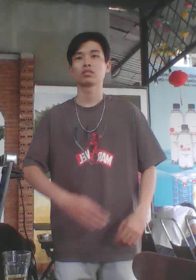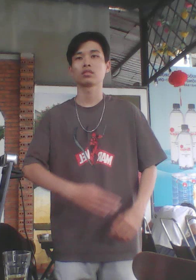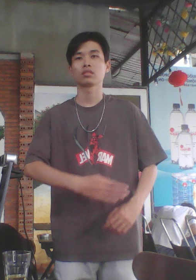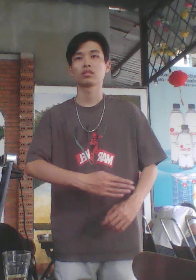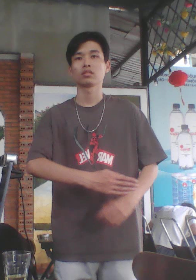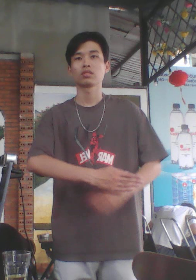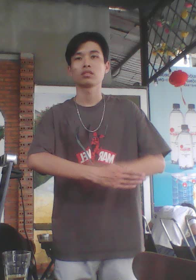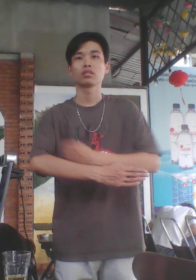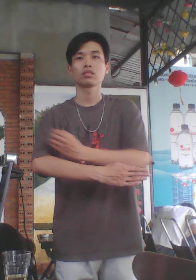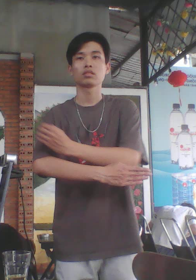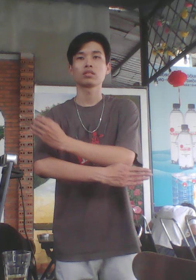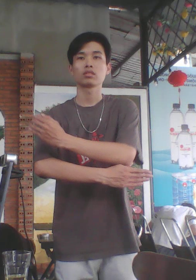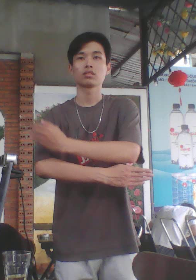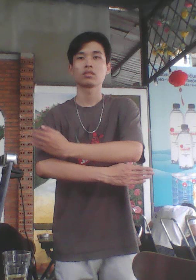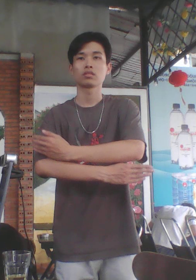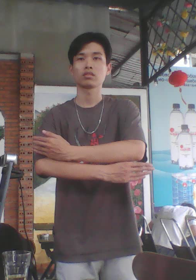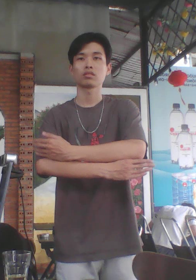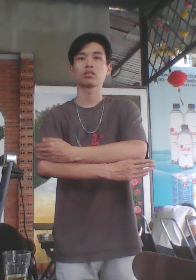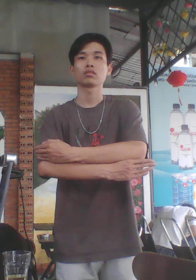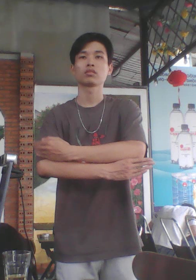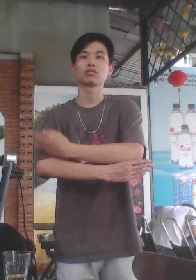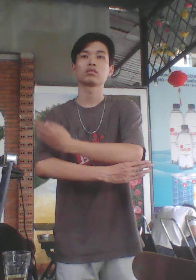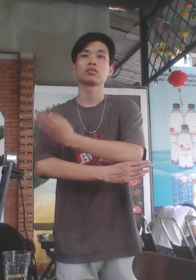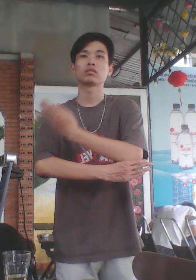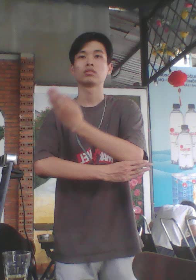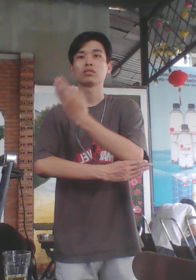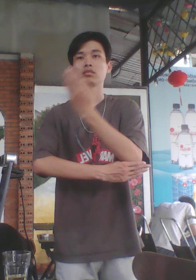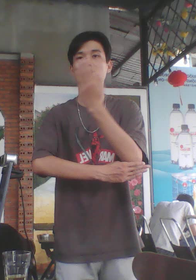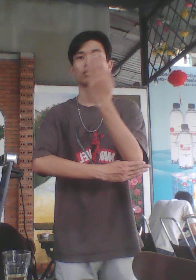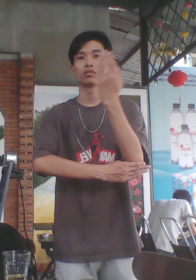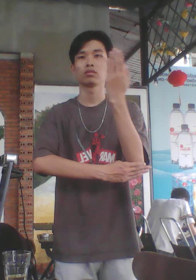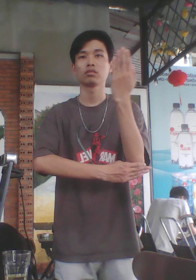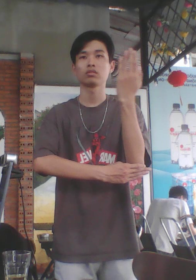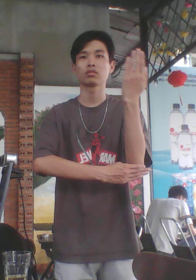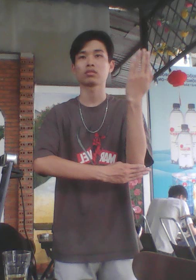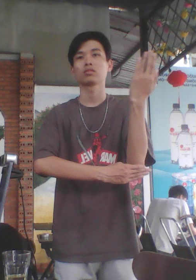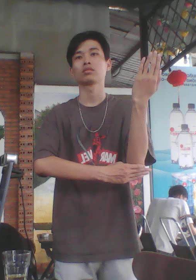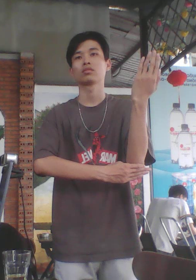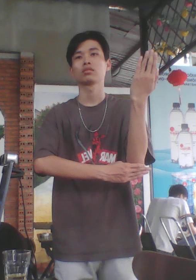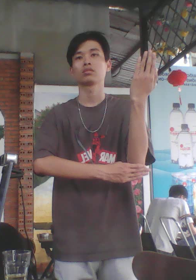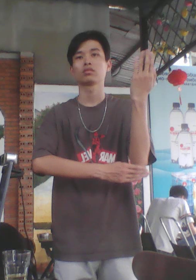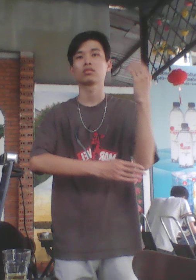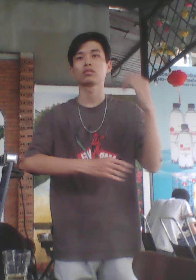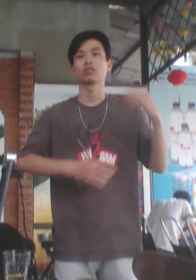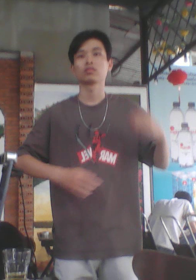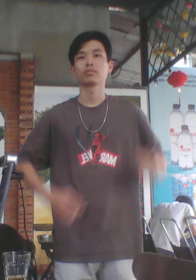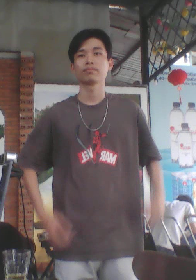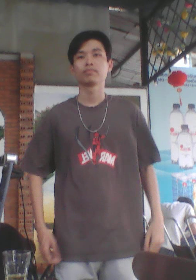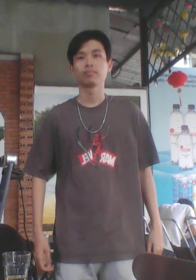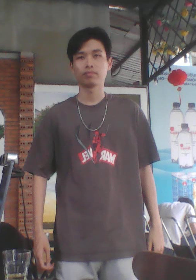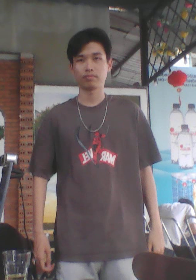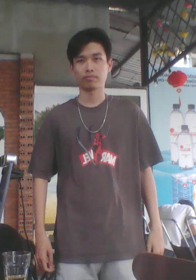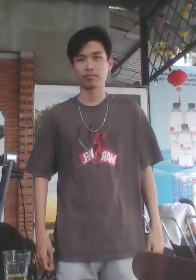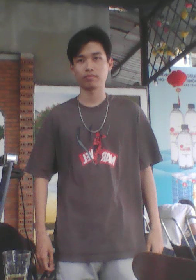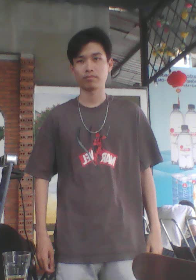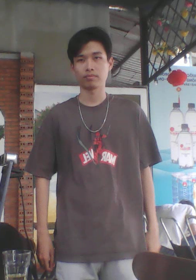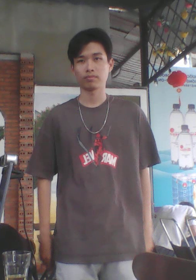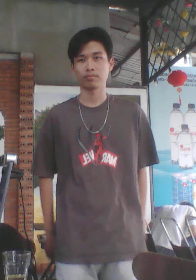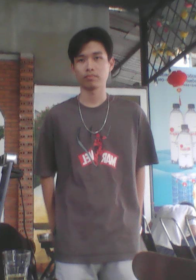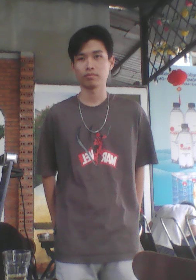buoi sang